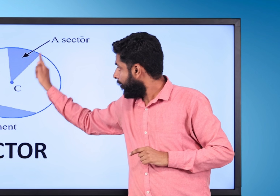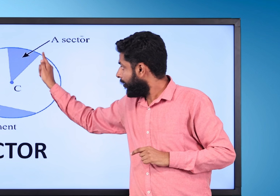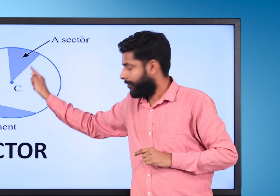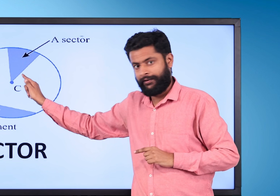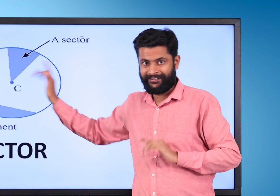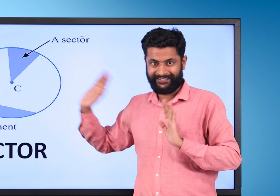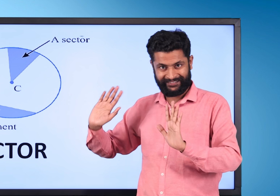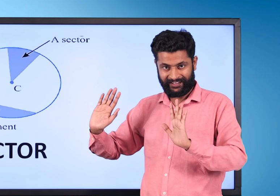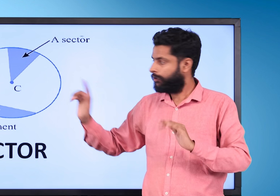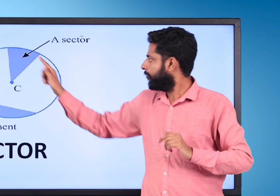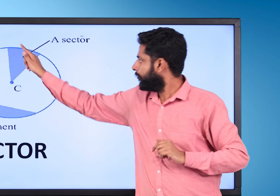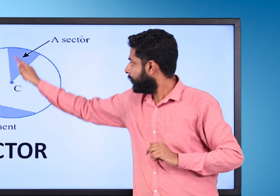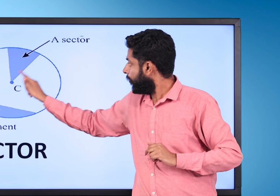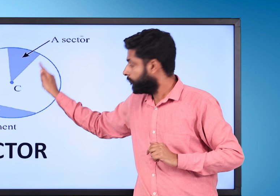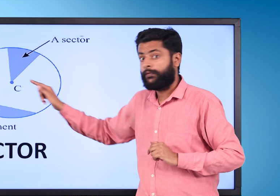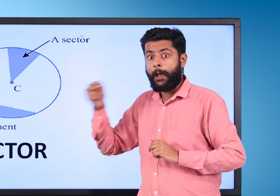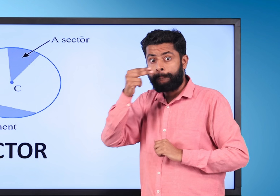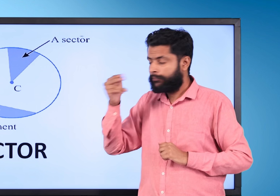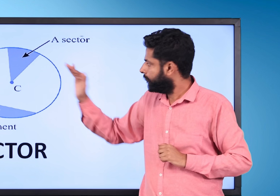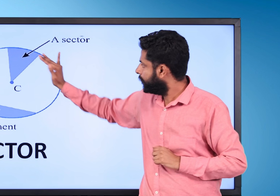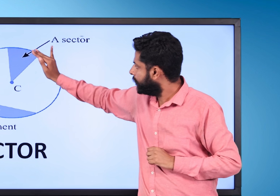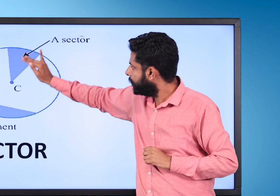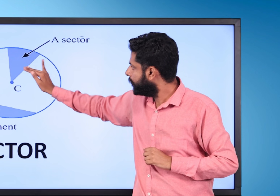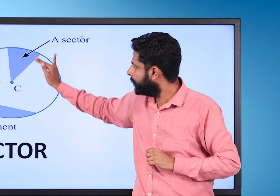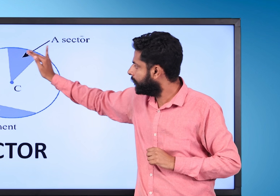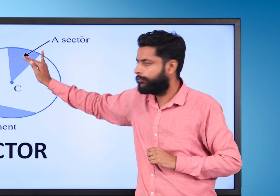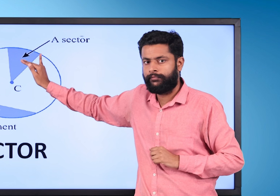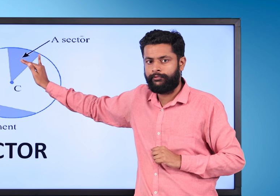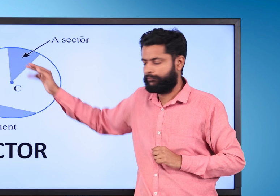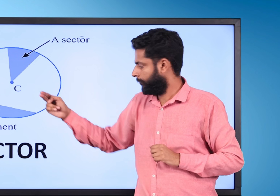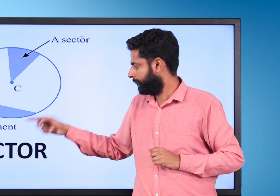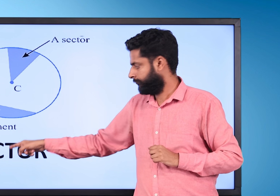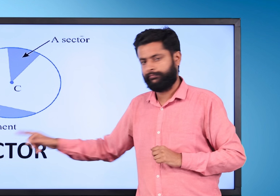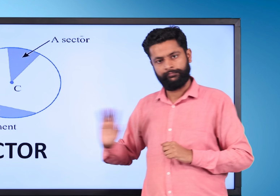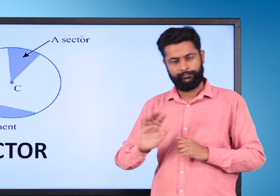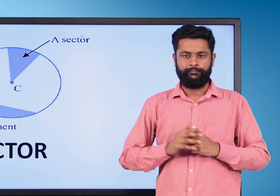and a pair of radii on the other two sides.